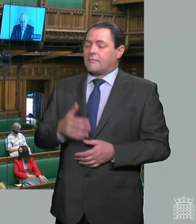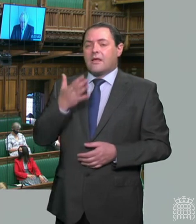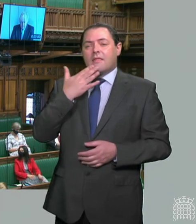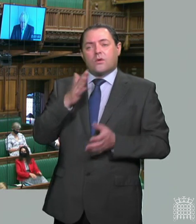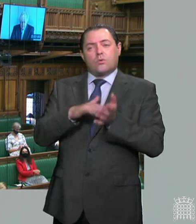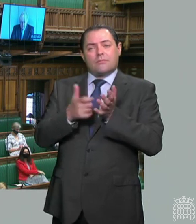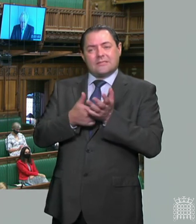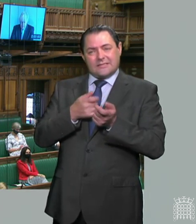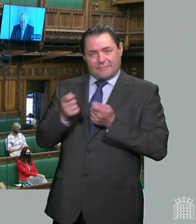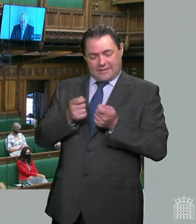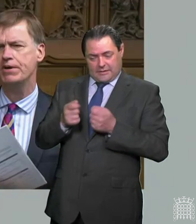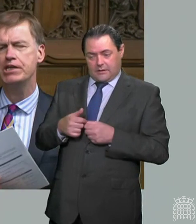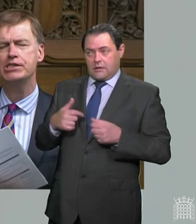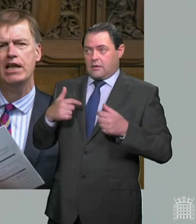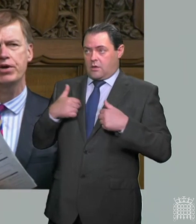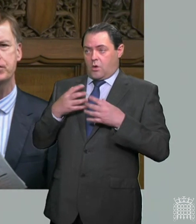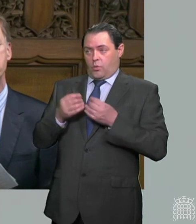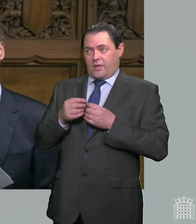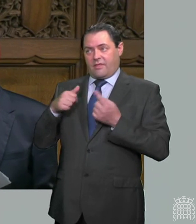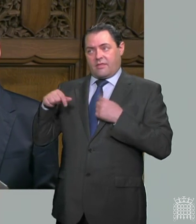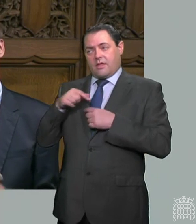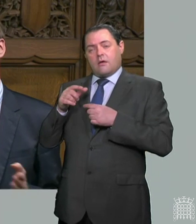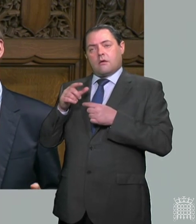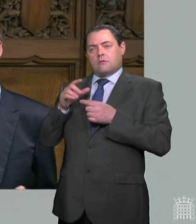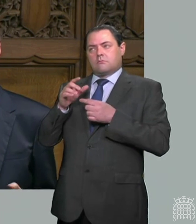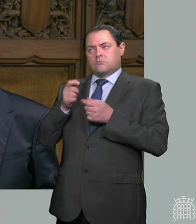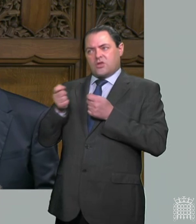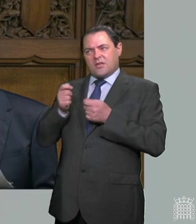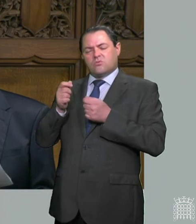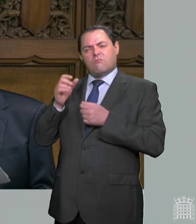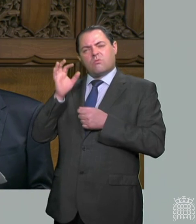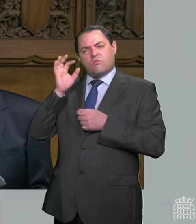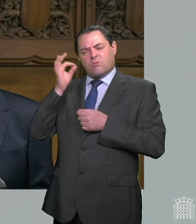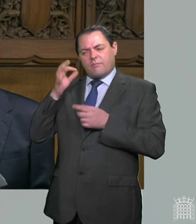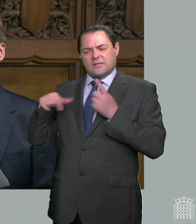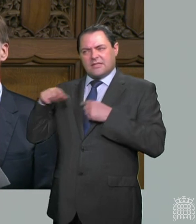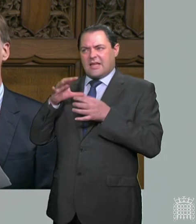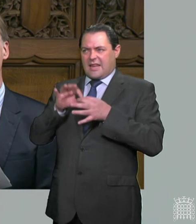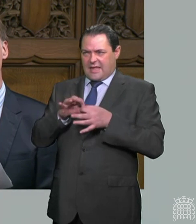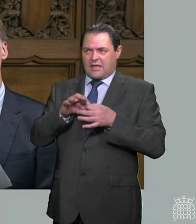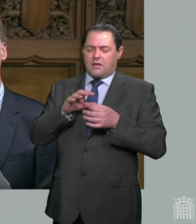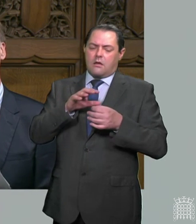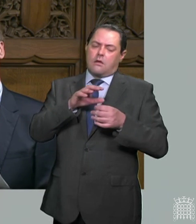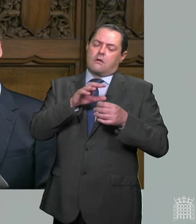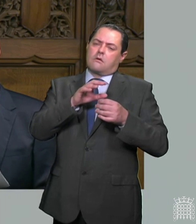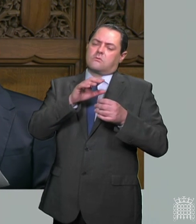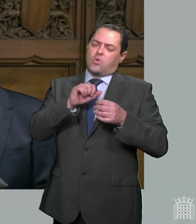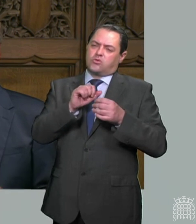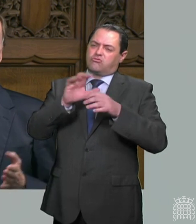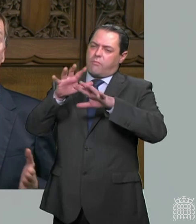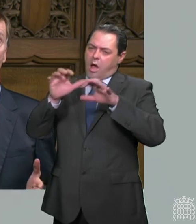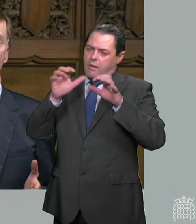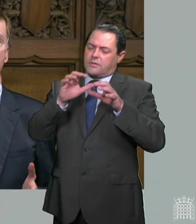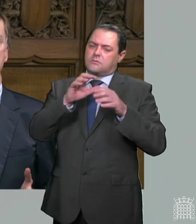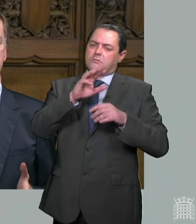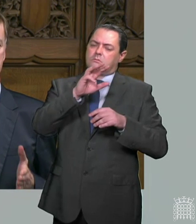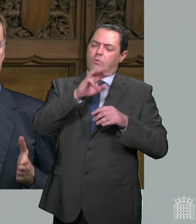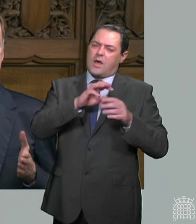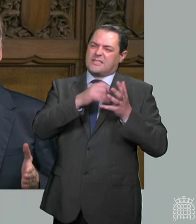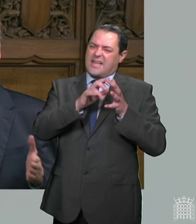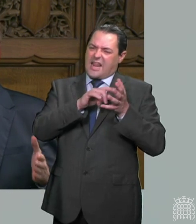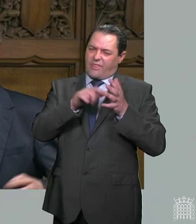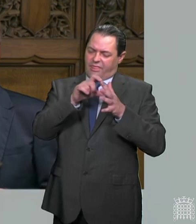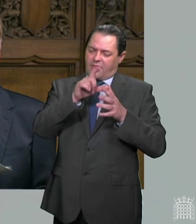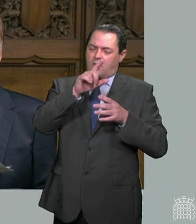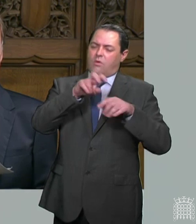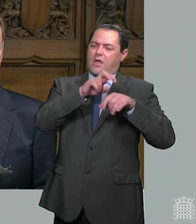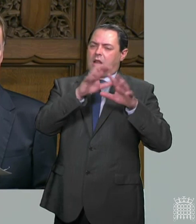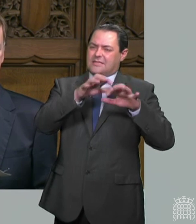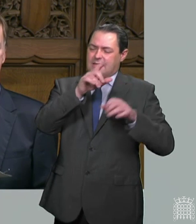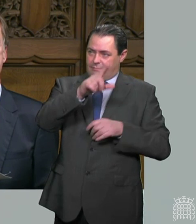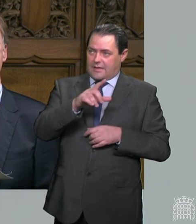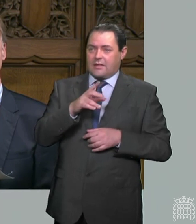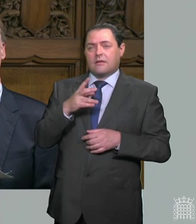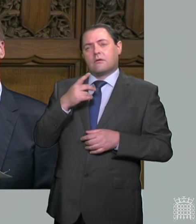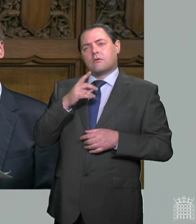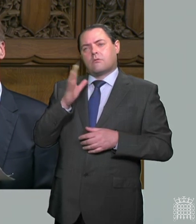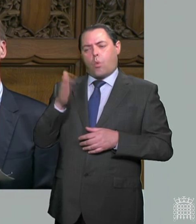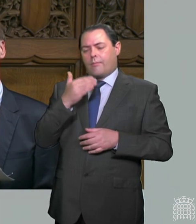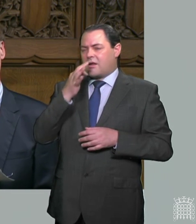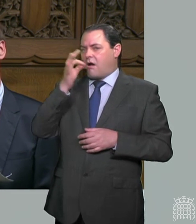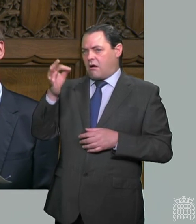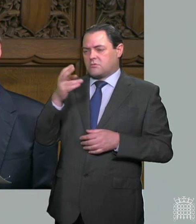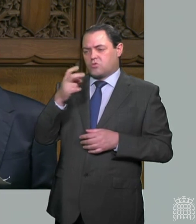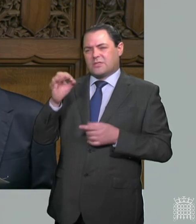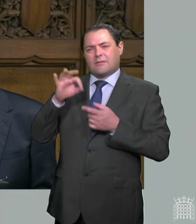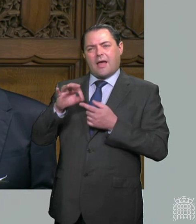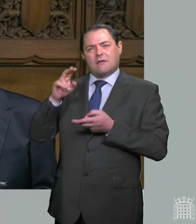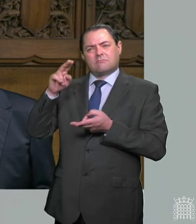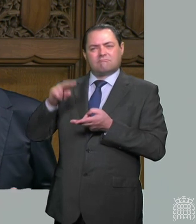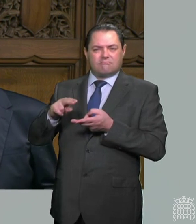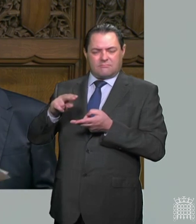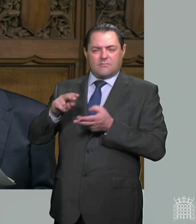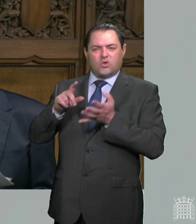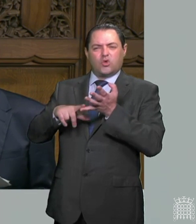Together, the Chairs of the Committees dealing with social security in the Scottish Parliament, the Senedd and the Northern Ireland Assembly and I have made a call that the £20 a week cut in universal credit due in October should not go ahead.